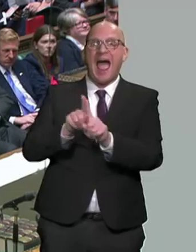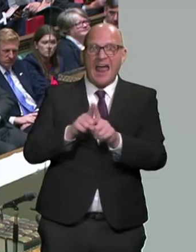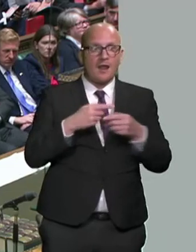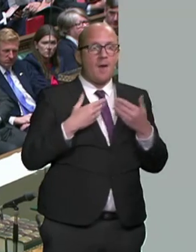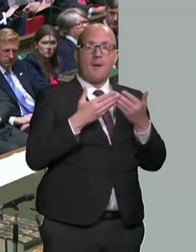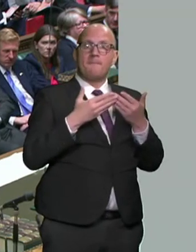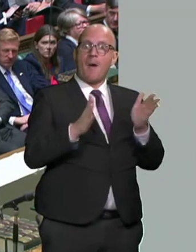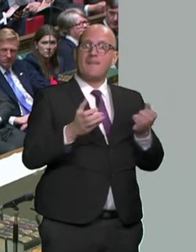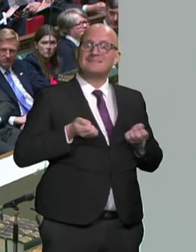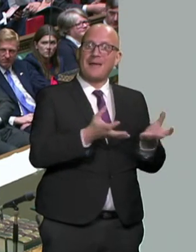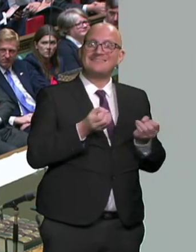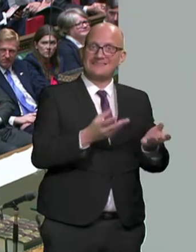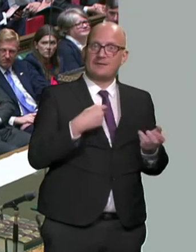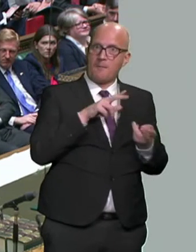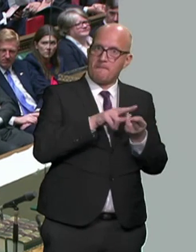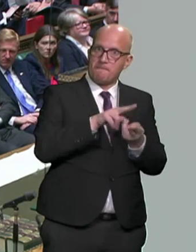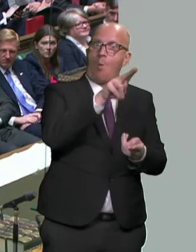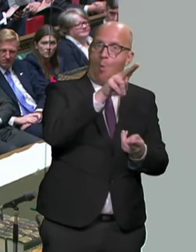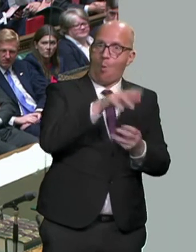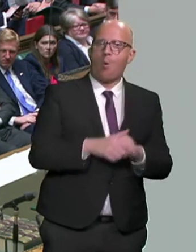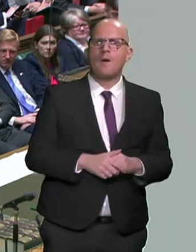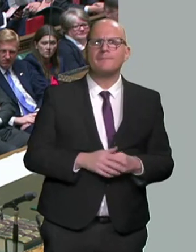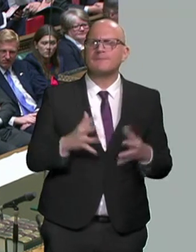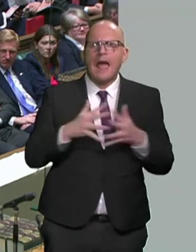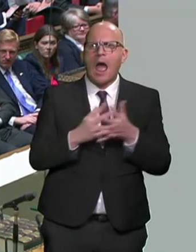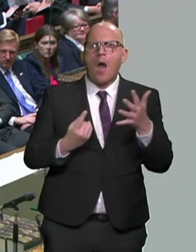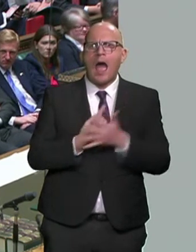That does not happen by accident.